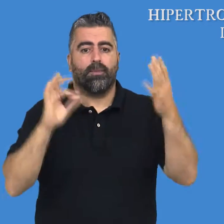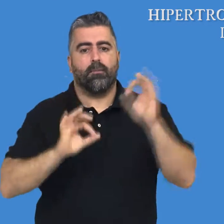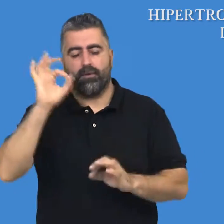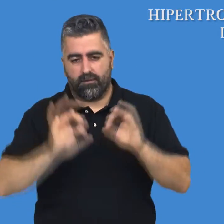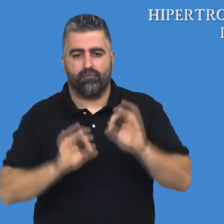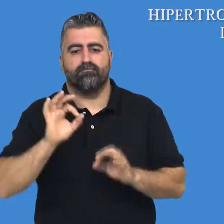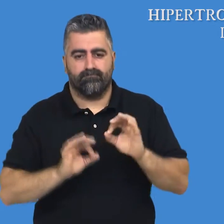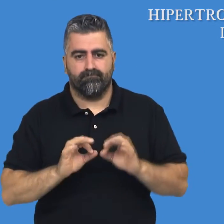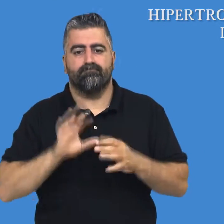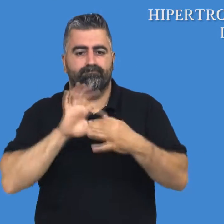porcentaje